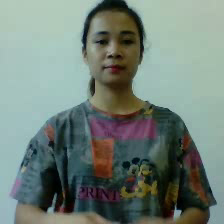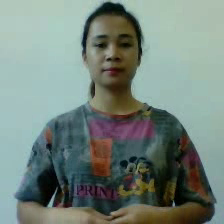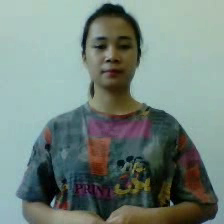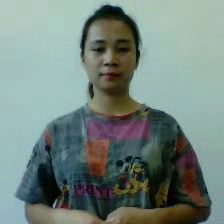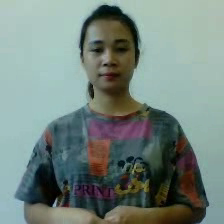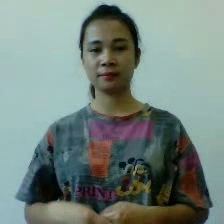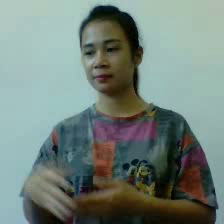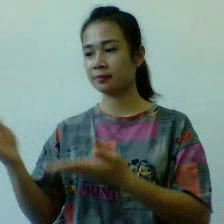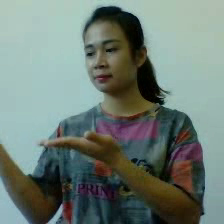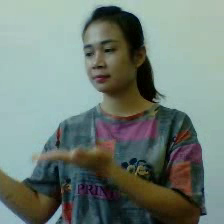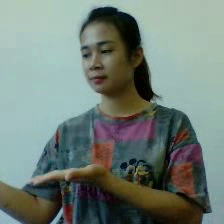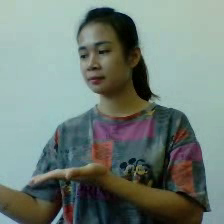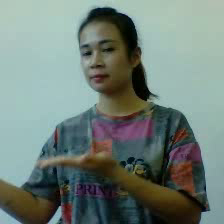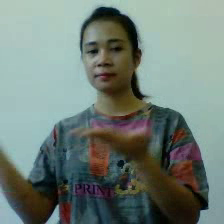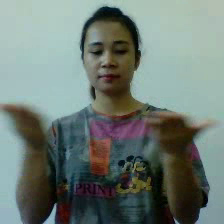Mời vào